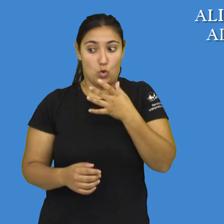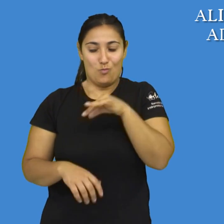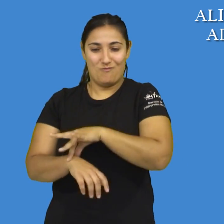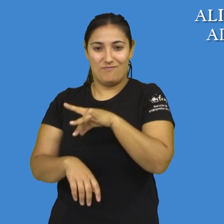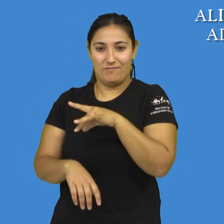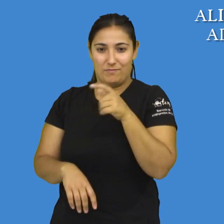enfermo